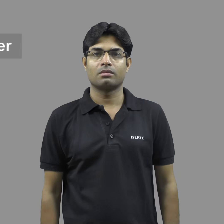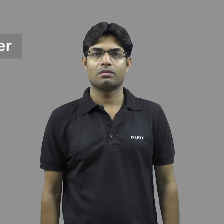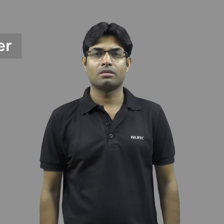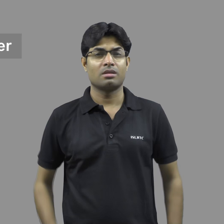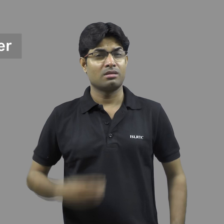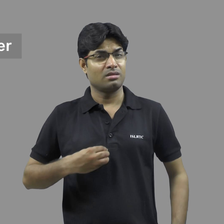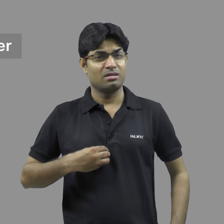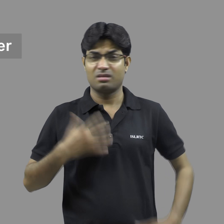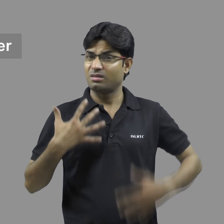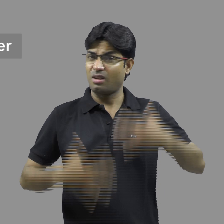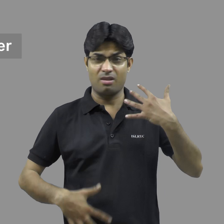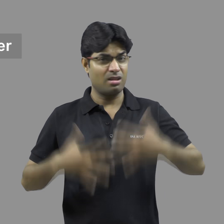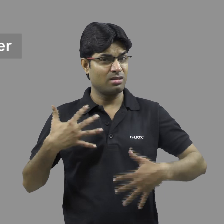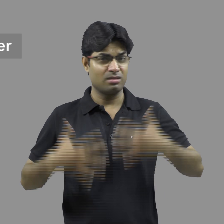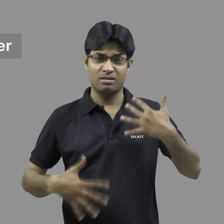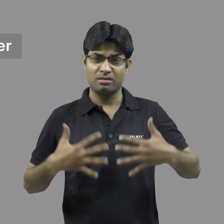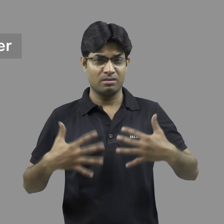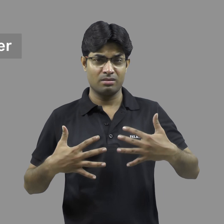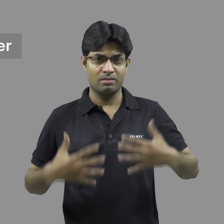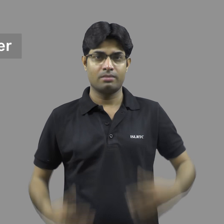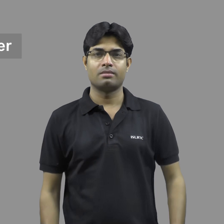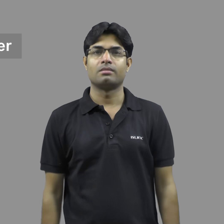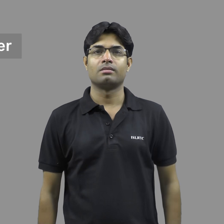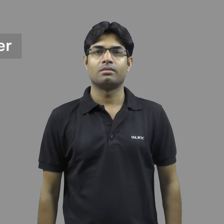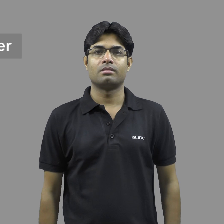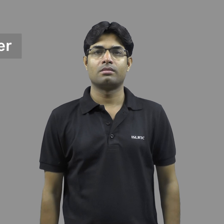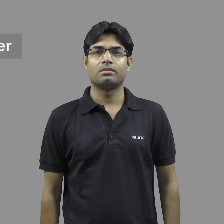Suffer